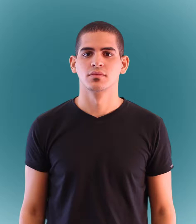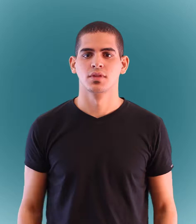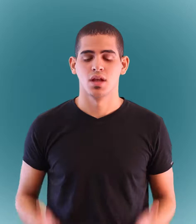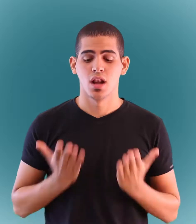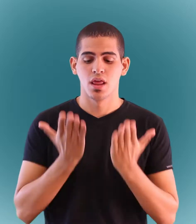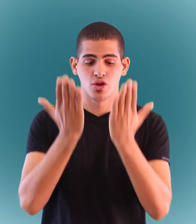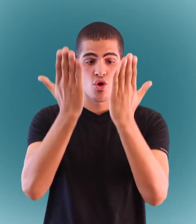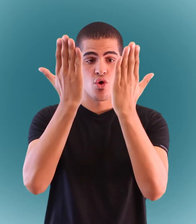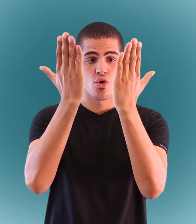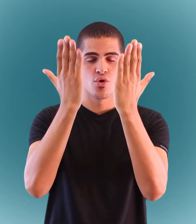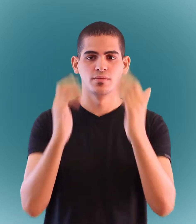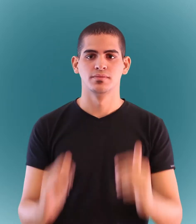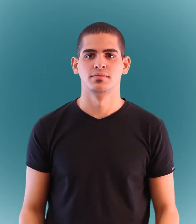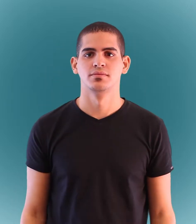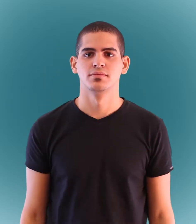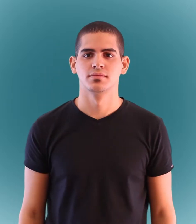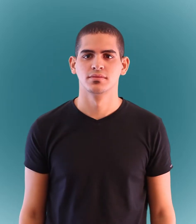לקרוא